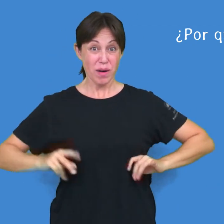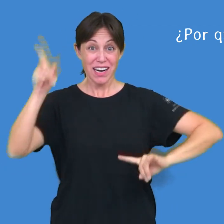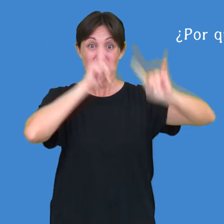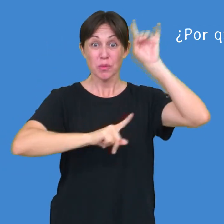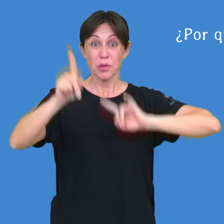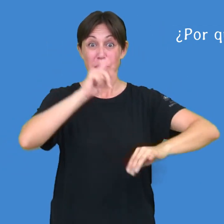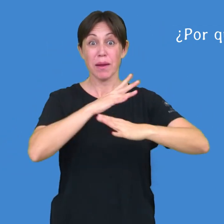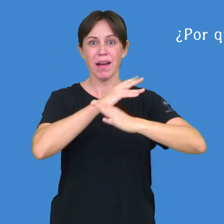problema